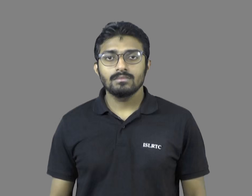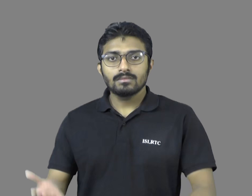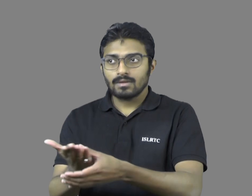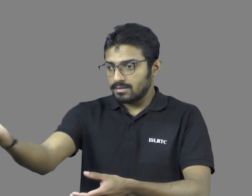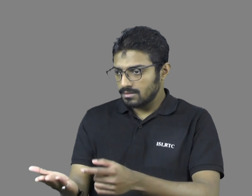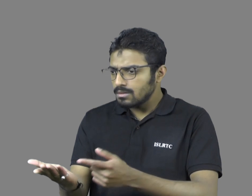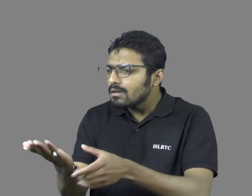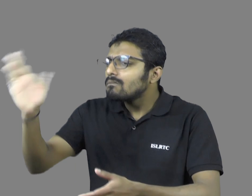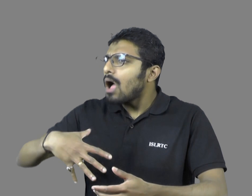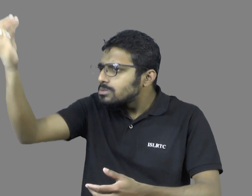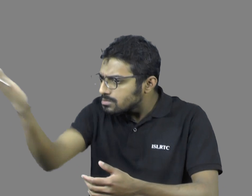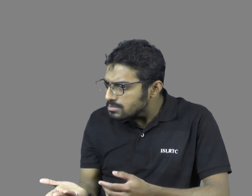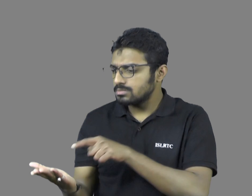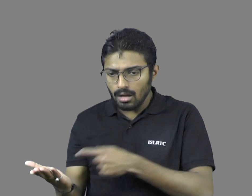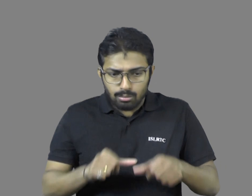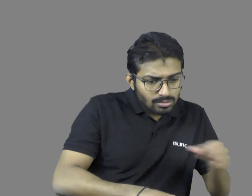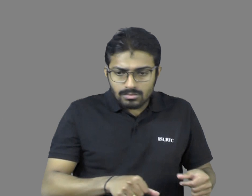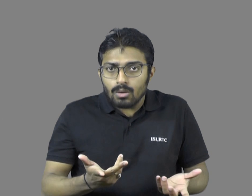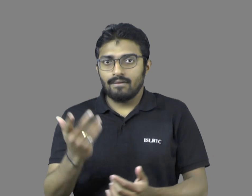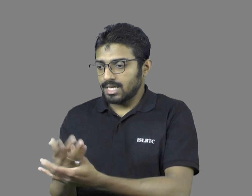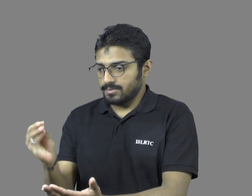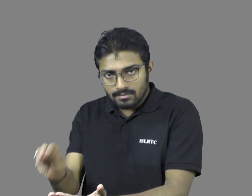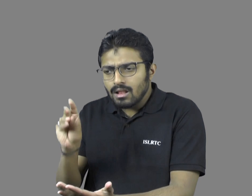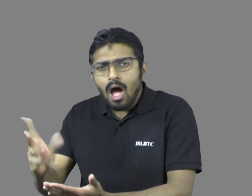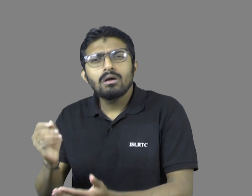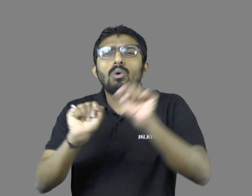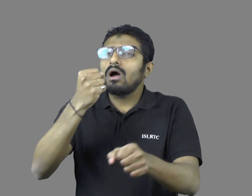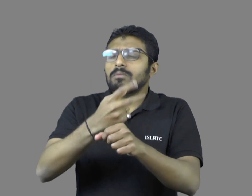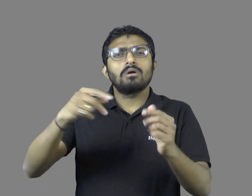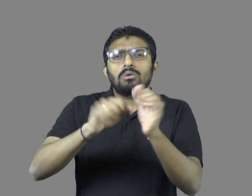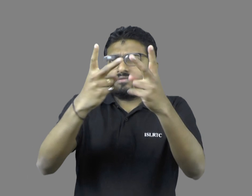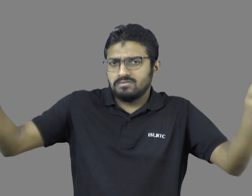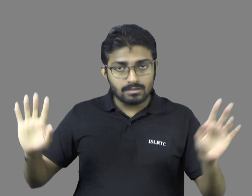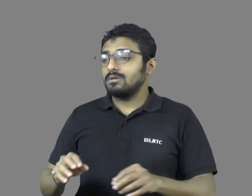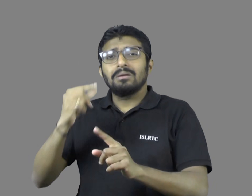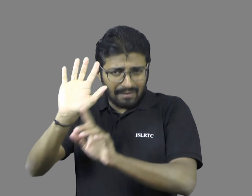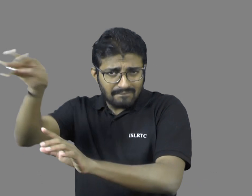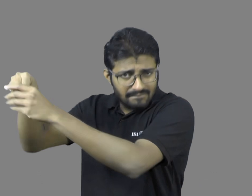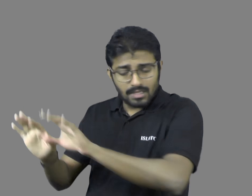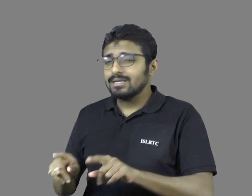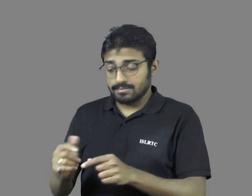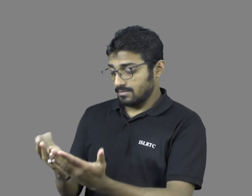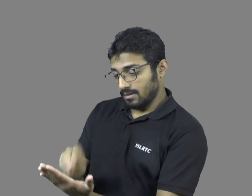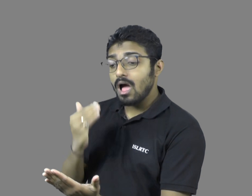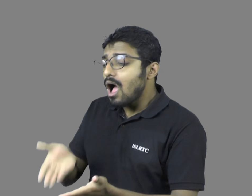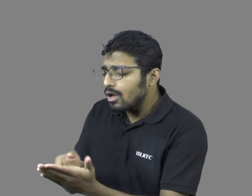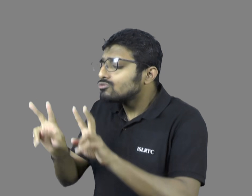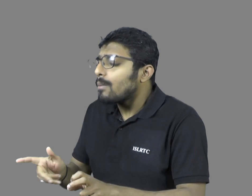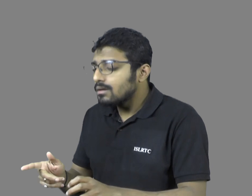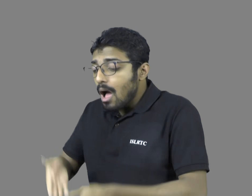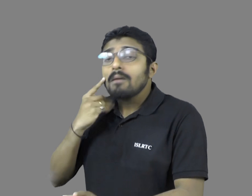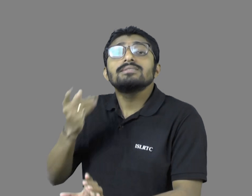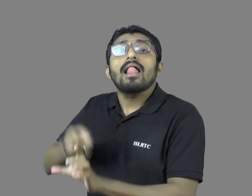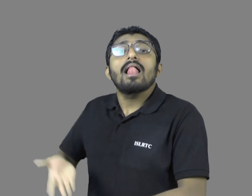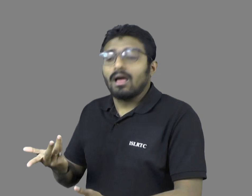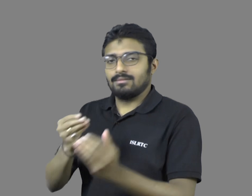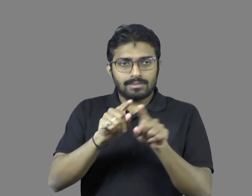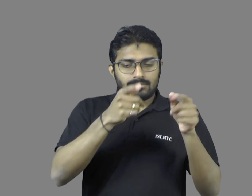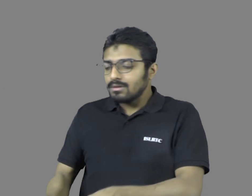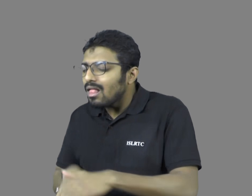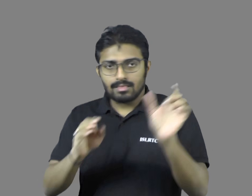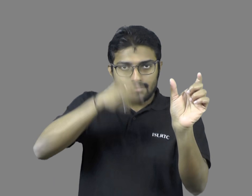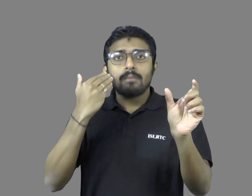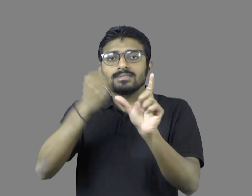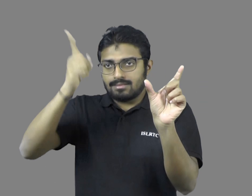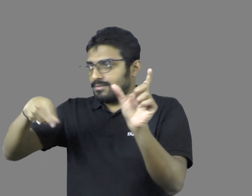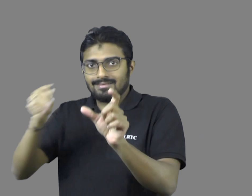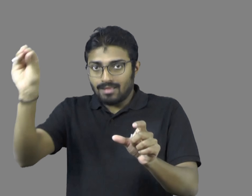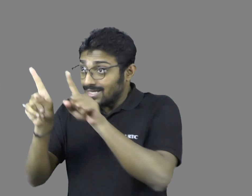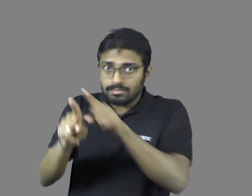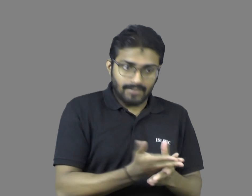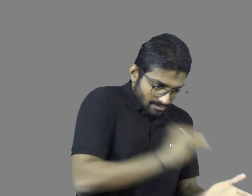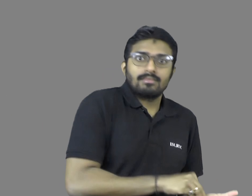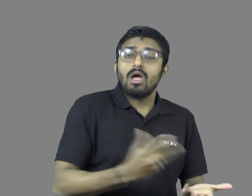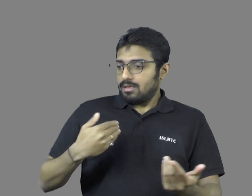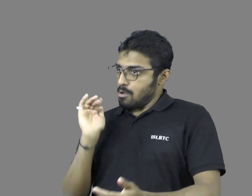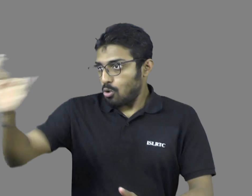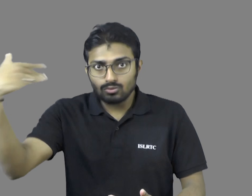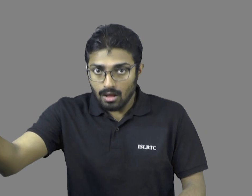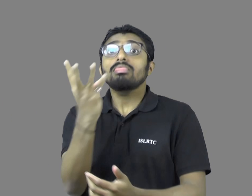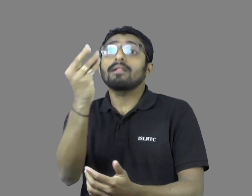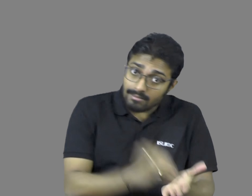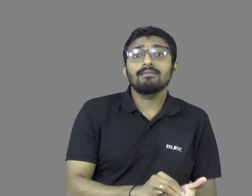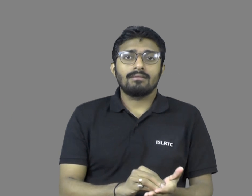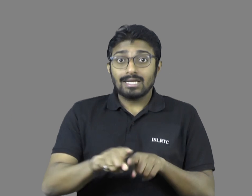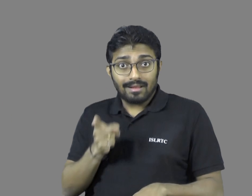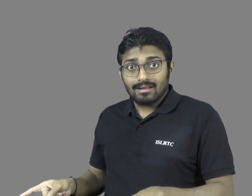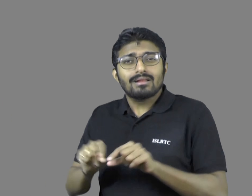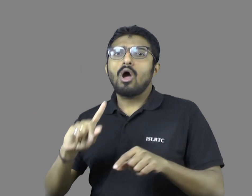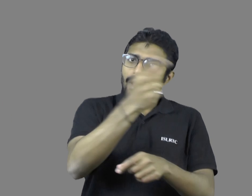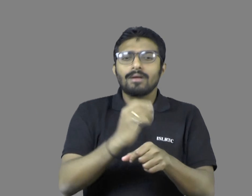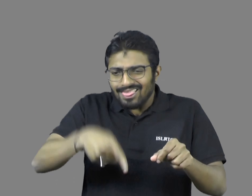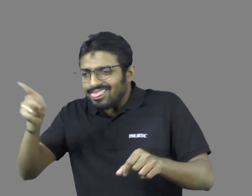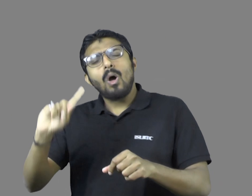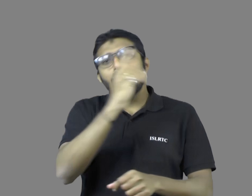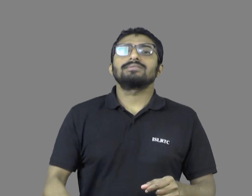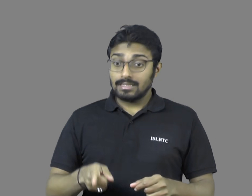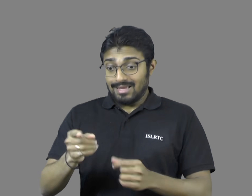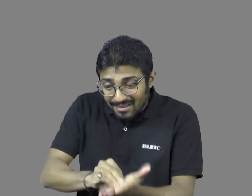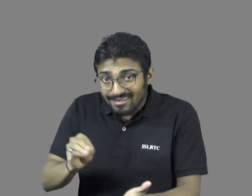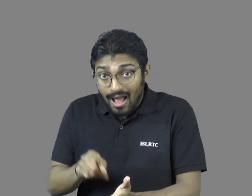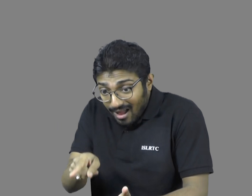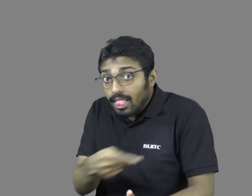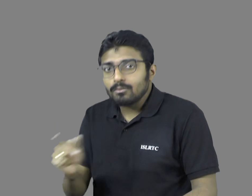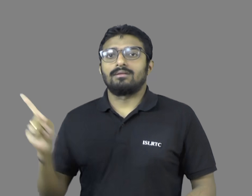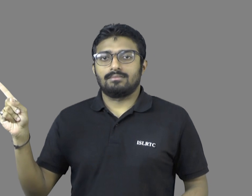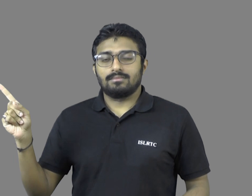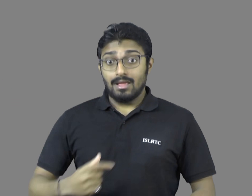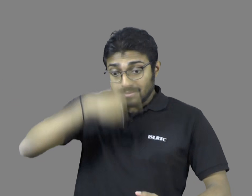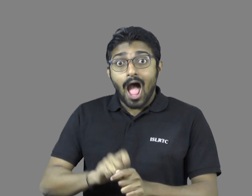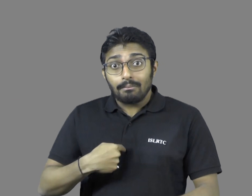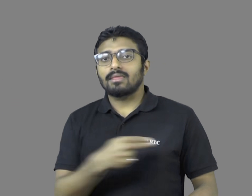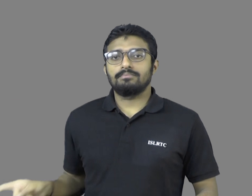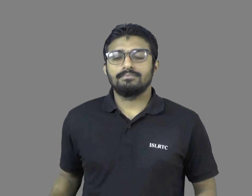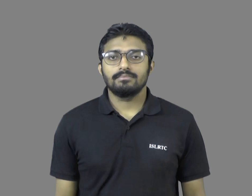Diary Number Diarist